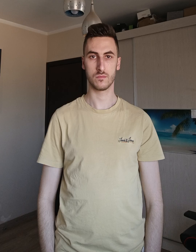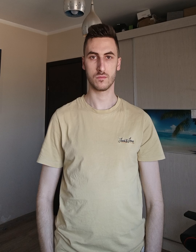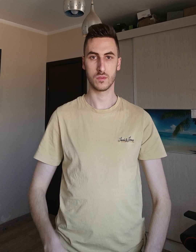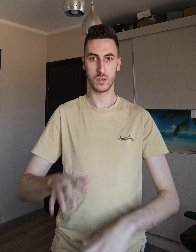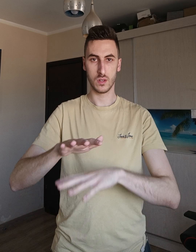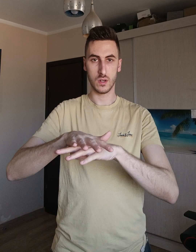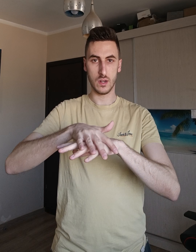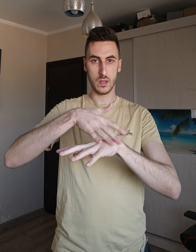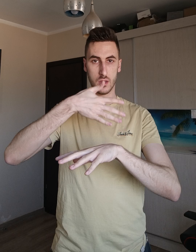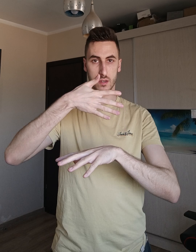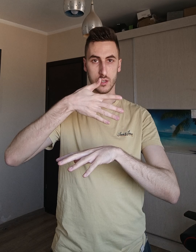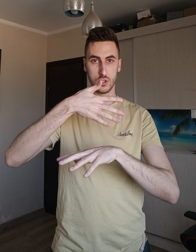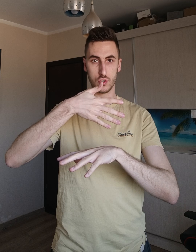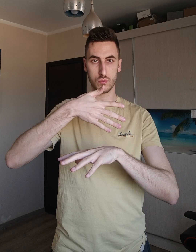להרגיש